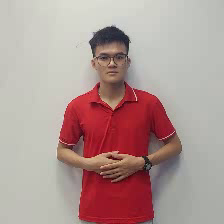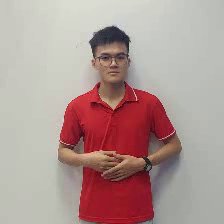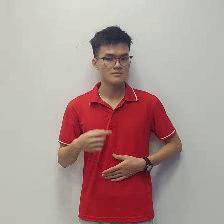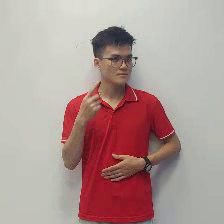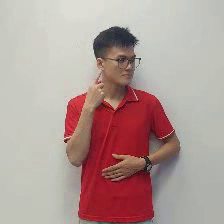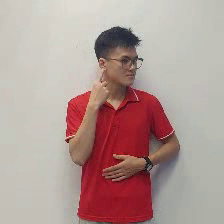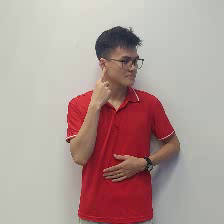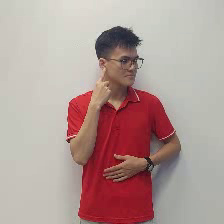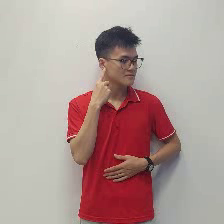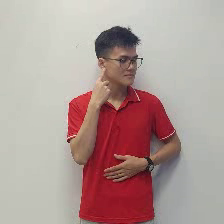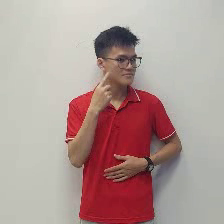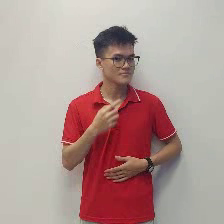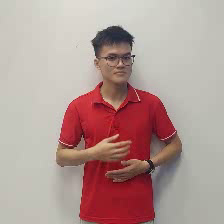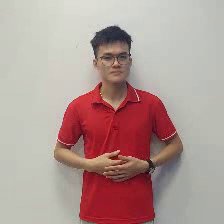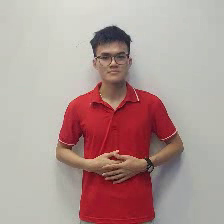Nghe